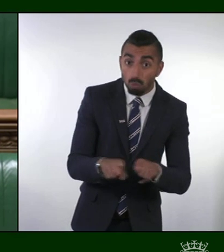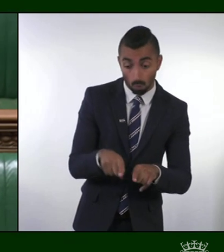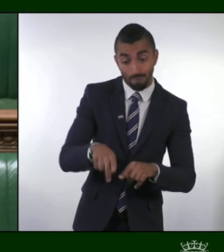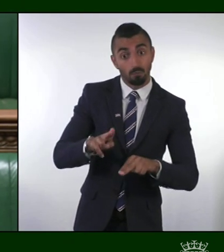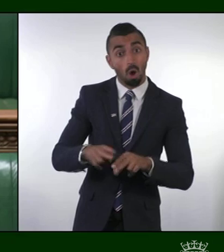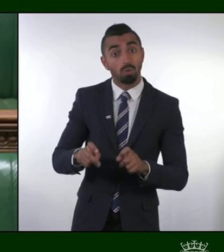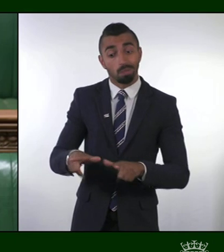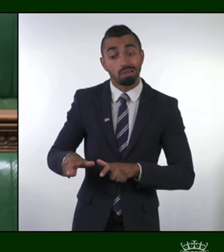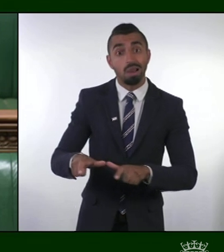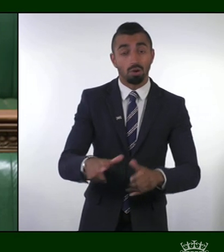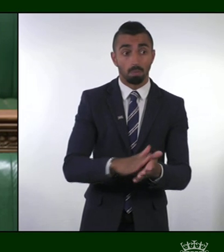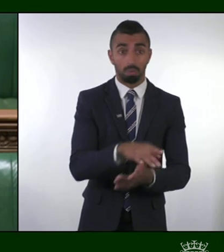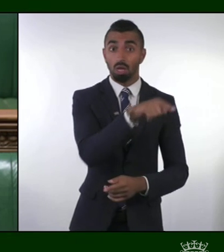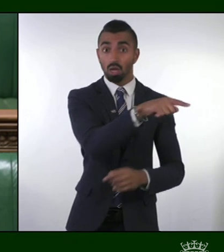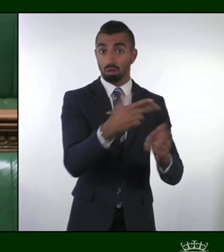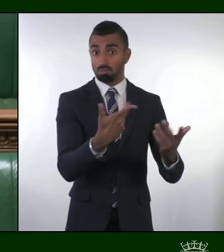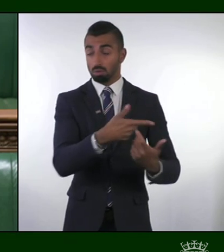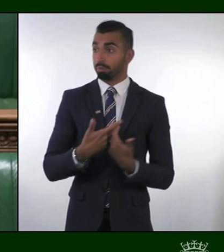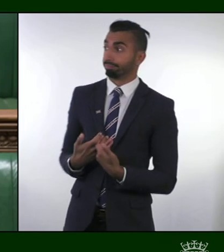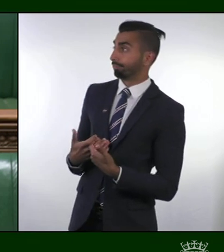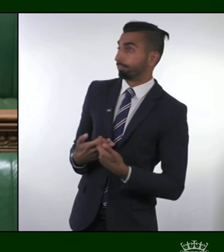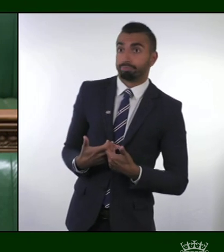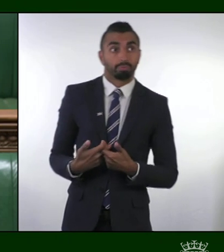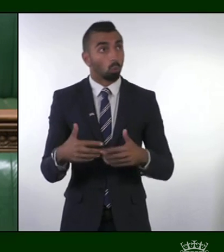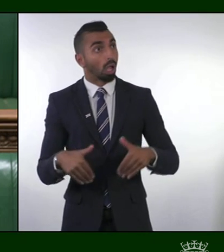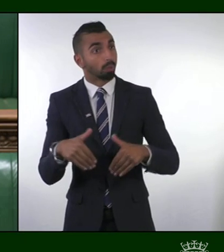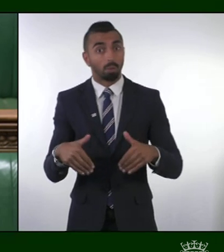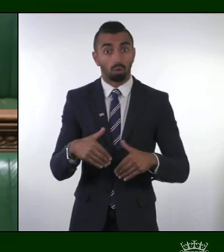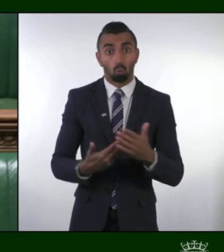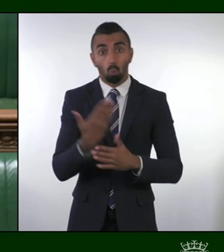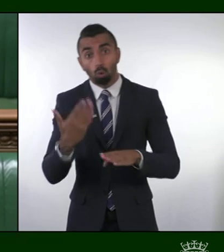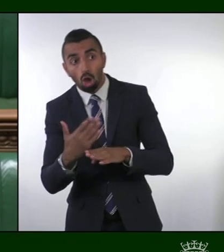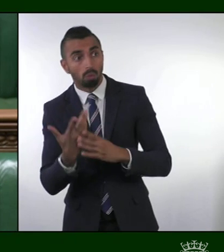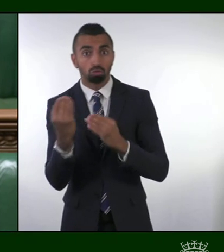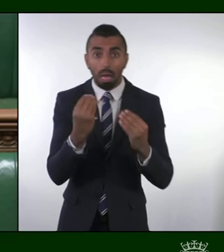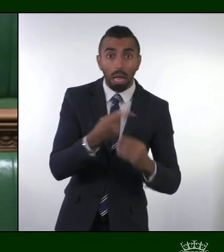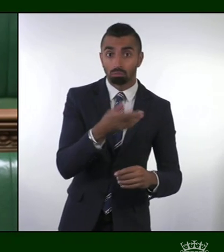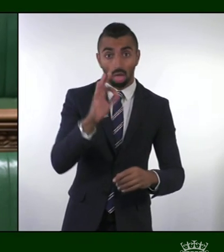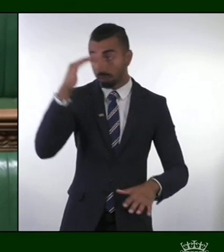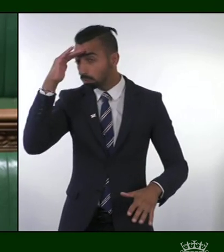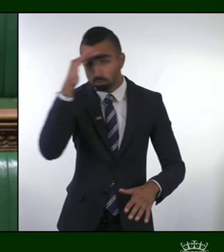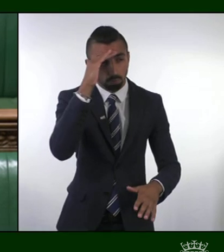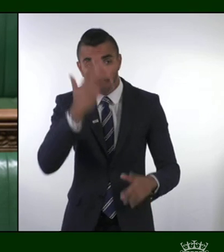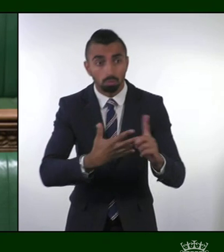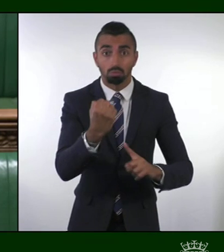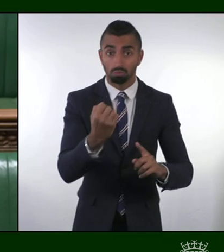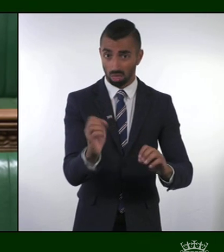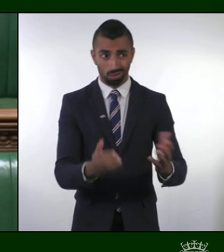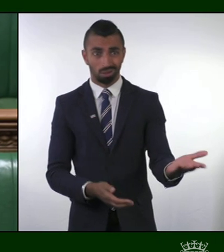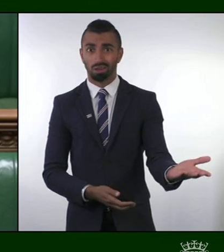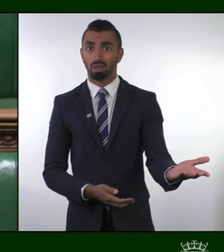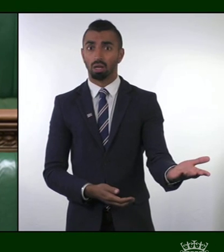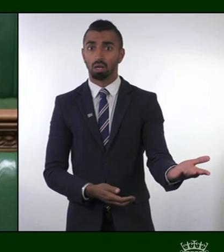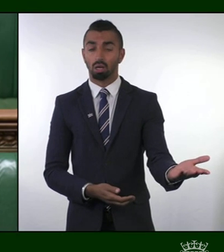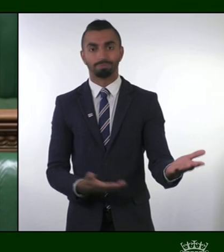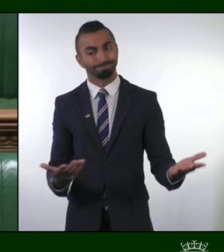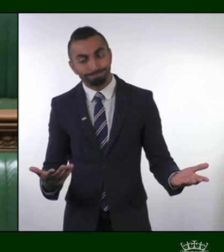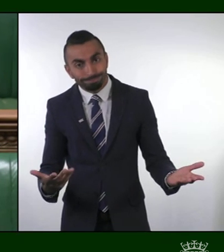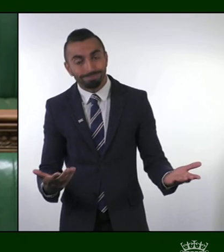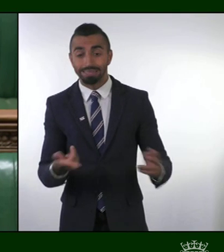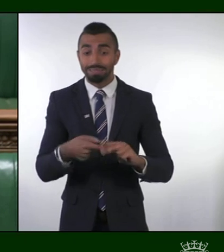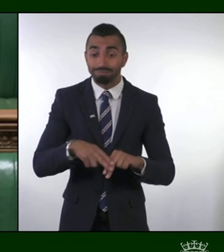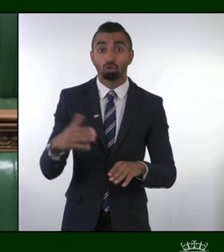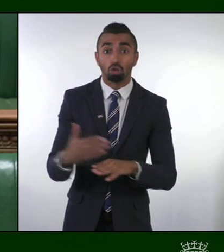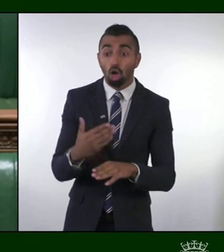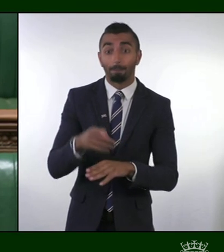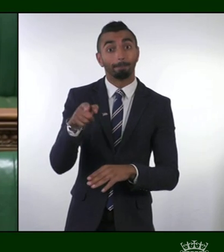It is in no one’s long-term interests for the scheme to continue forever, least of all those trapped in a job that can exist only because of Government subsidy.